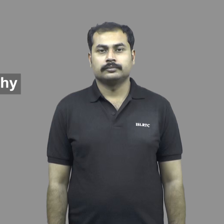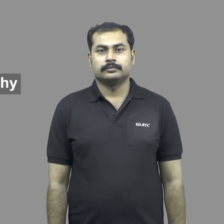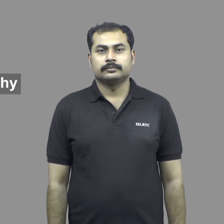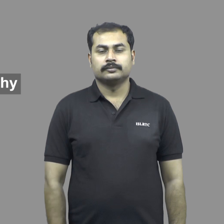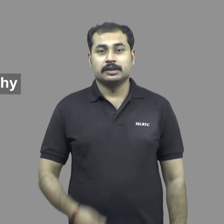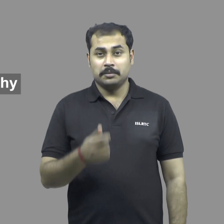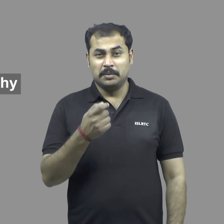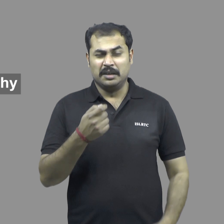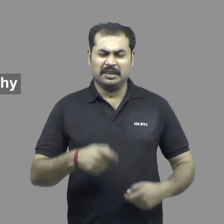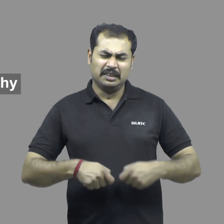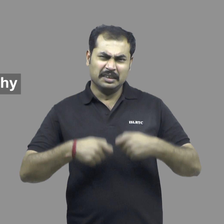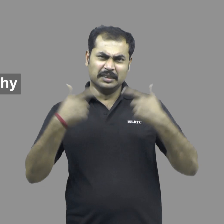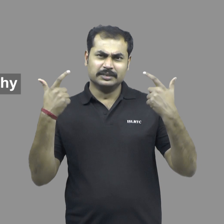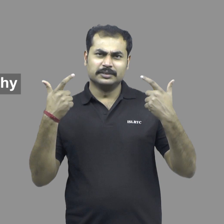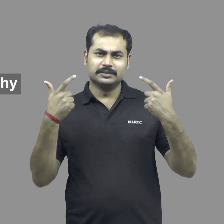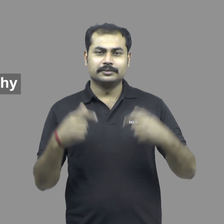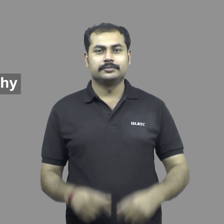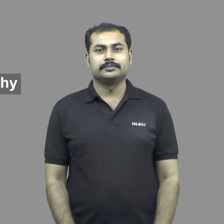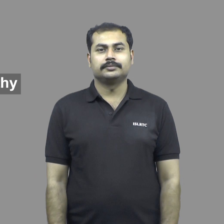Wealthy Rich. Affluent Well-Off